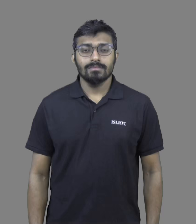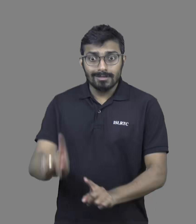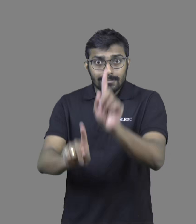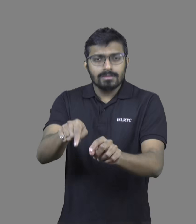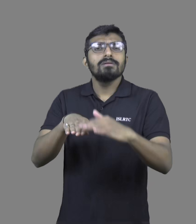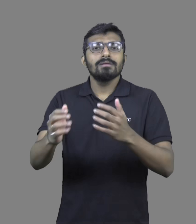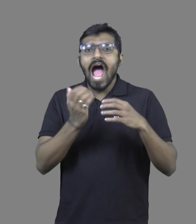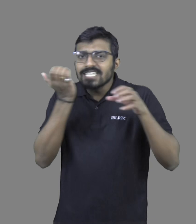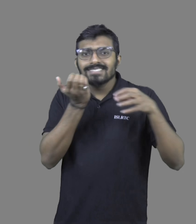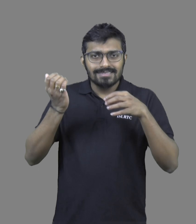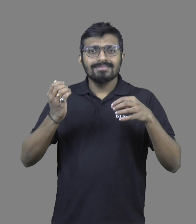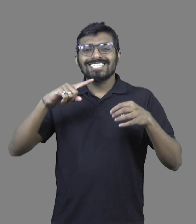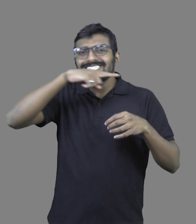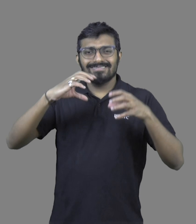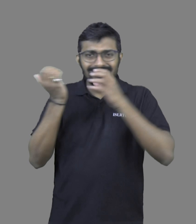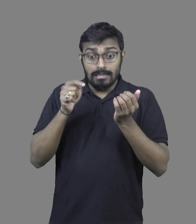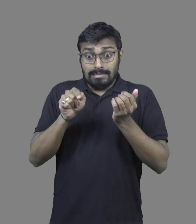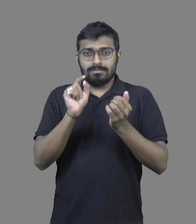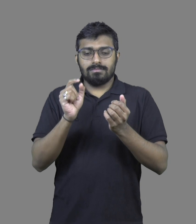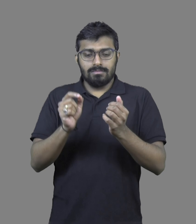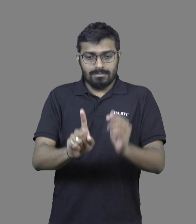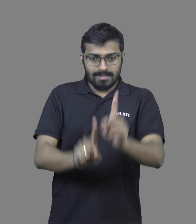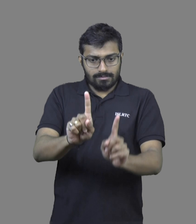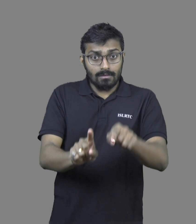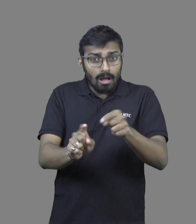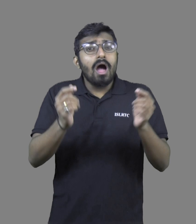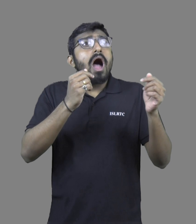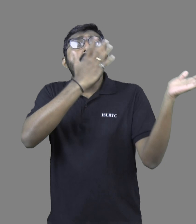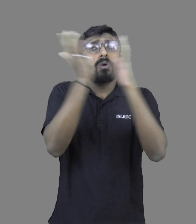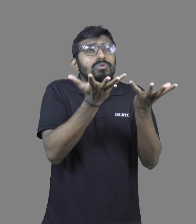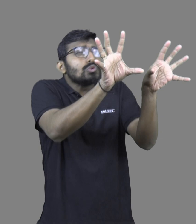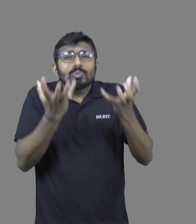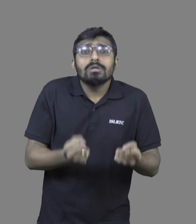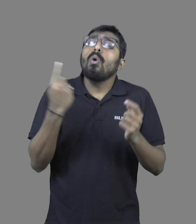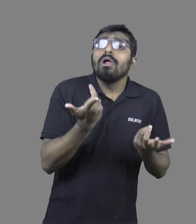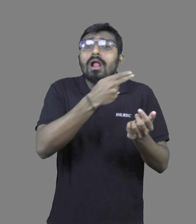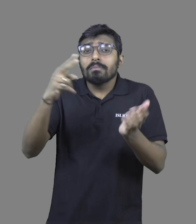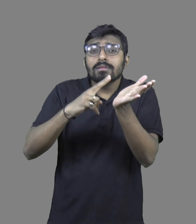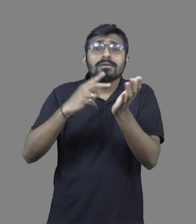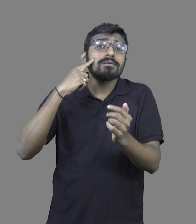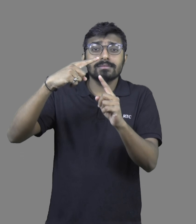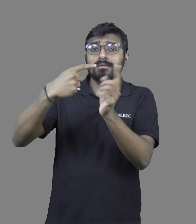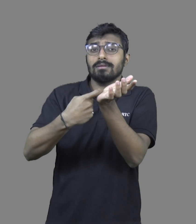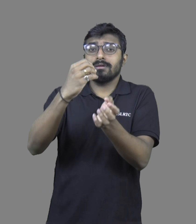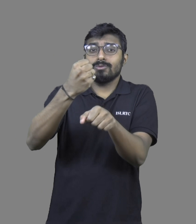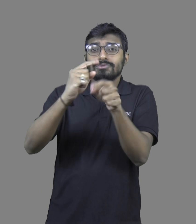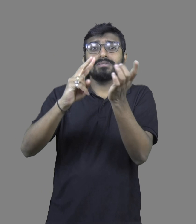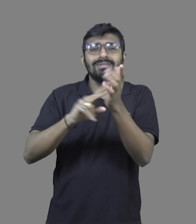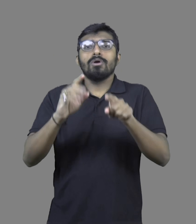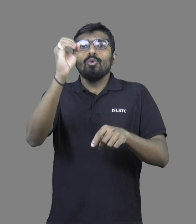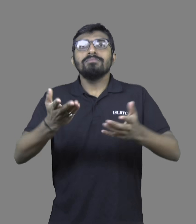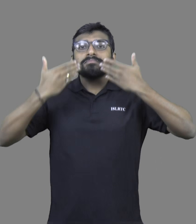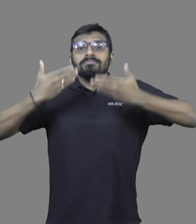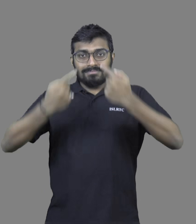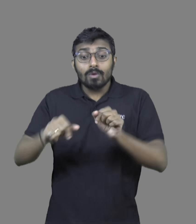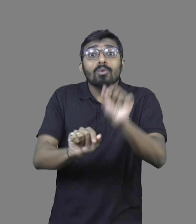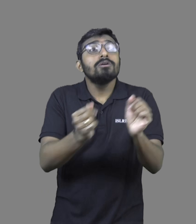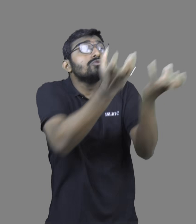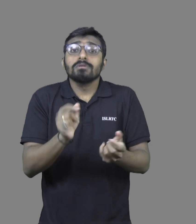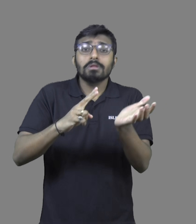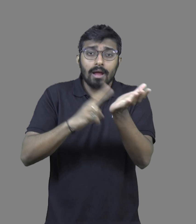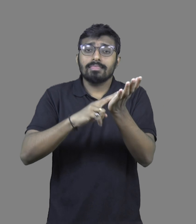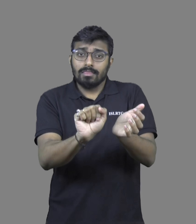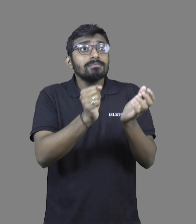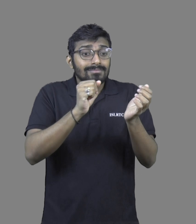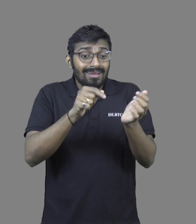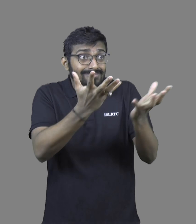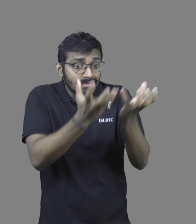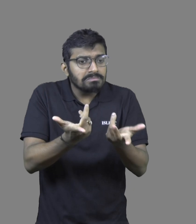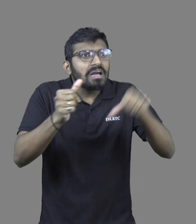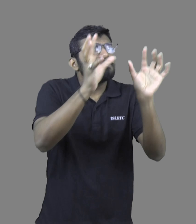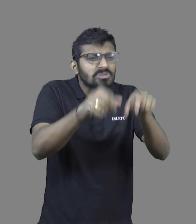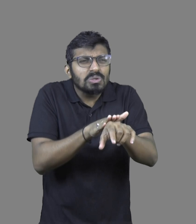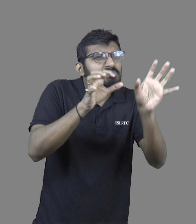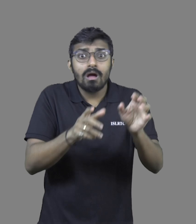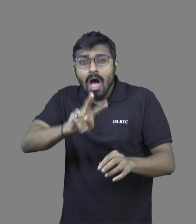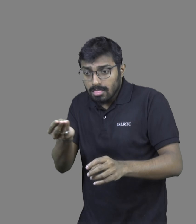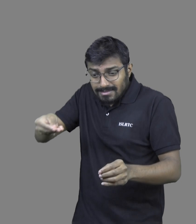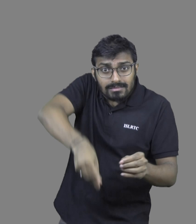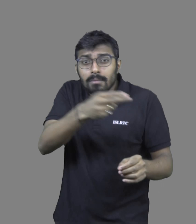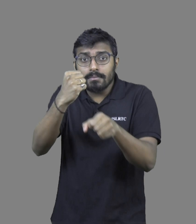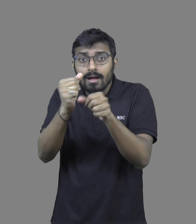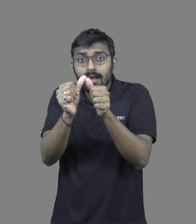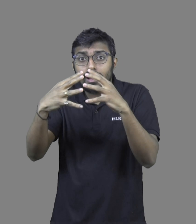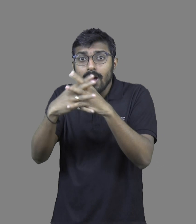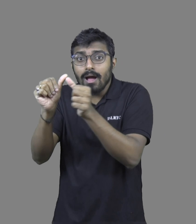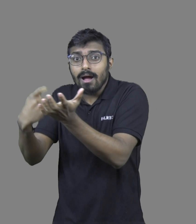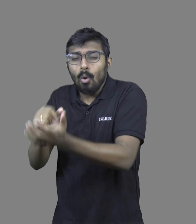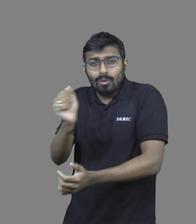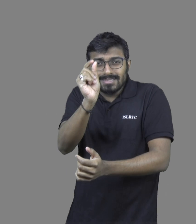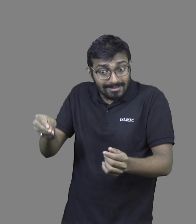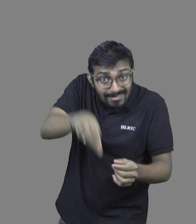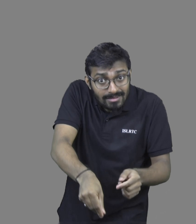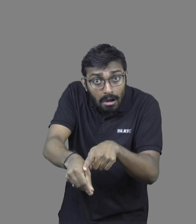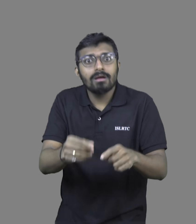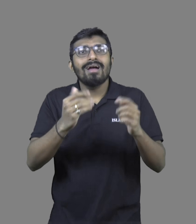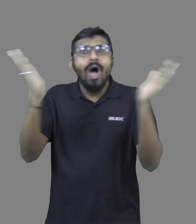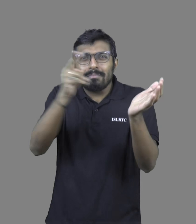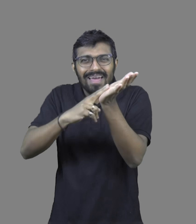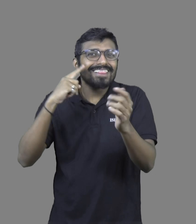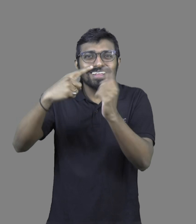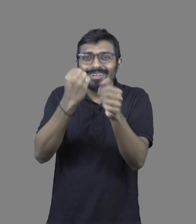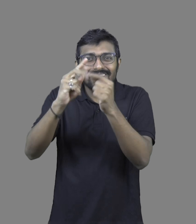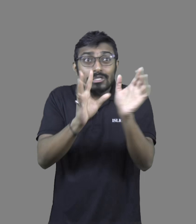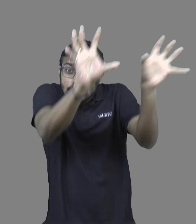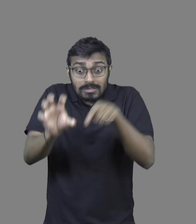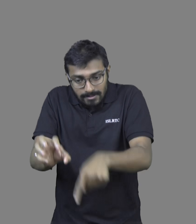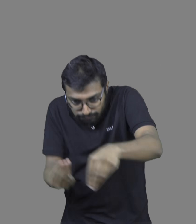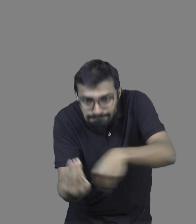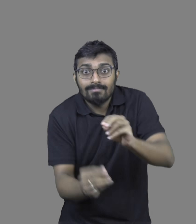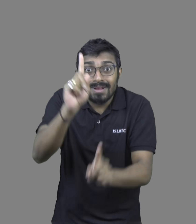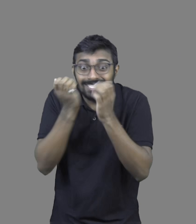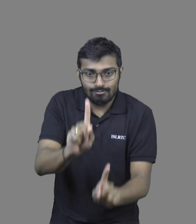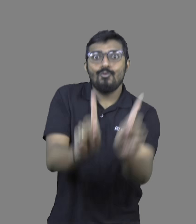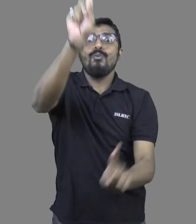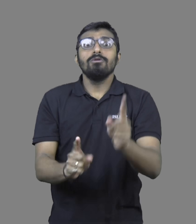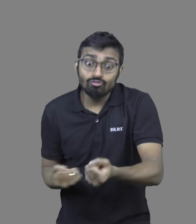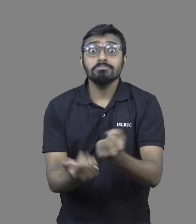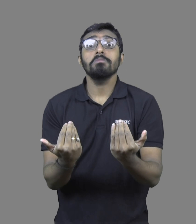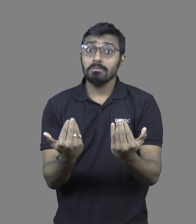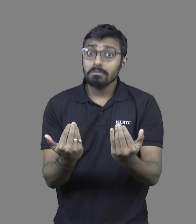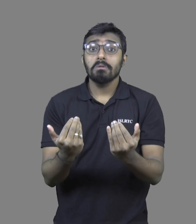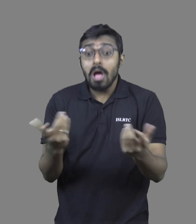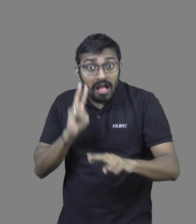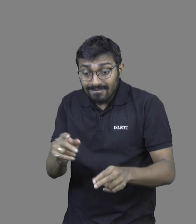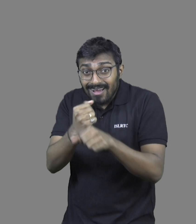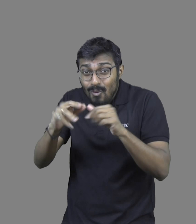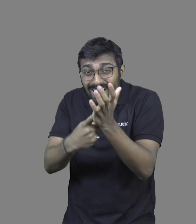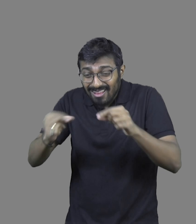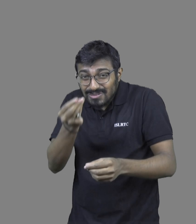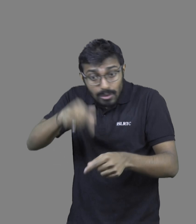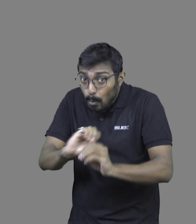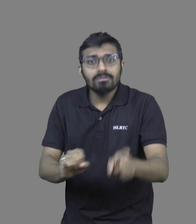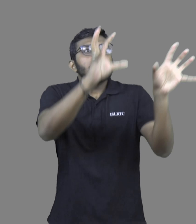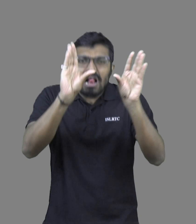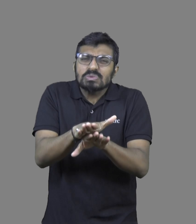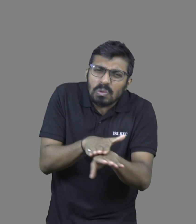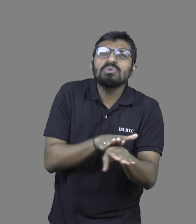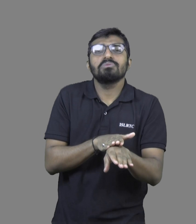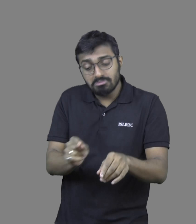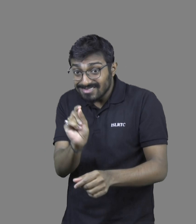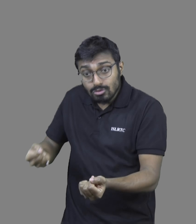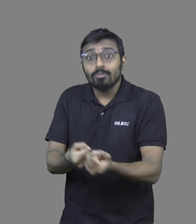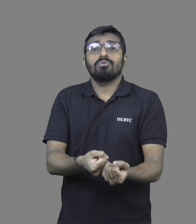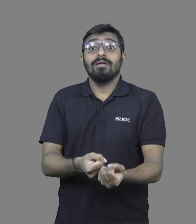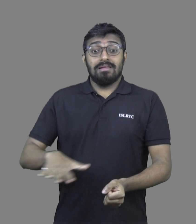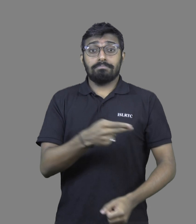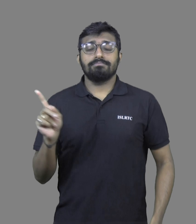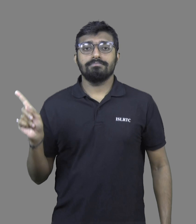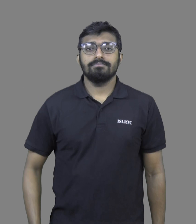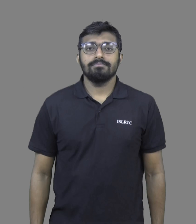Nurse Crops